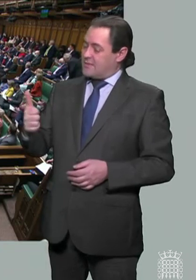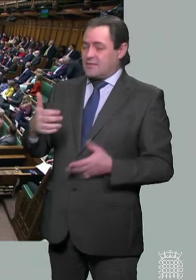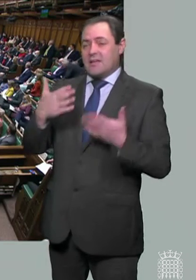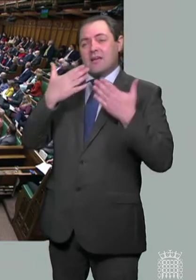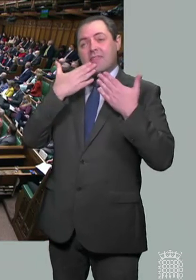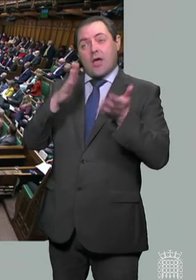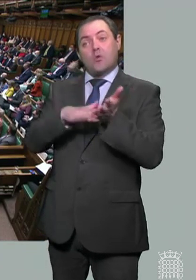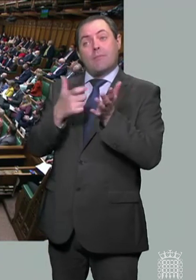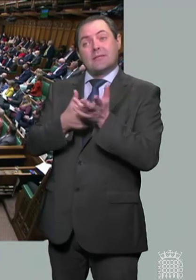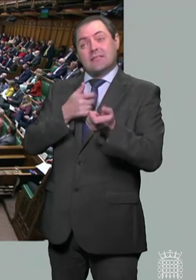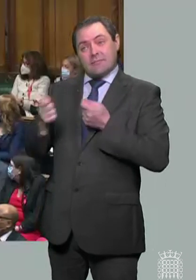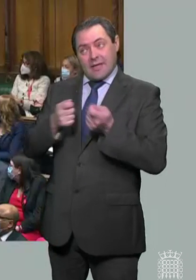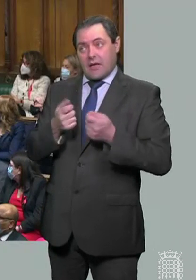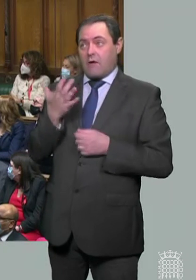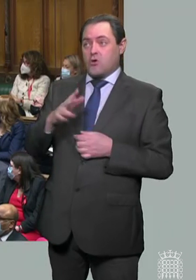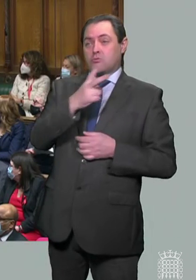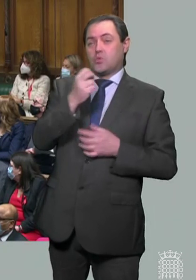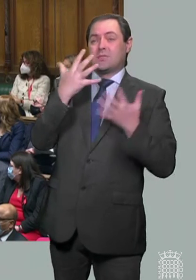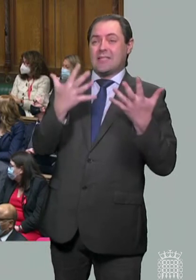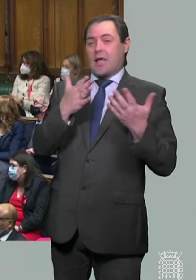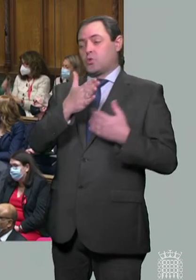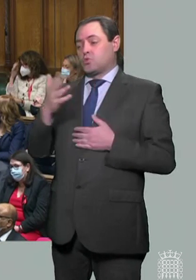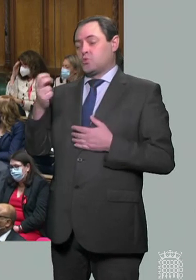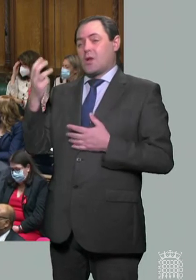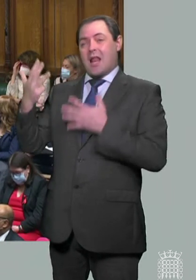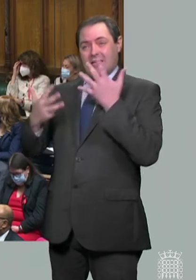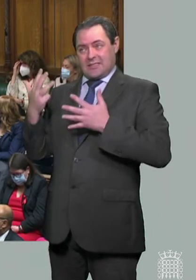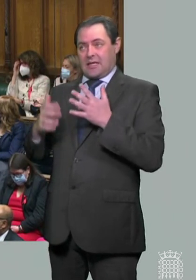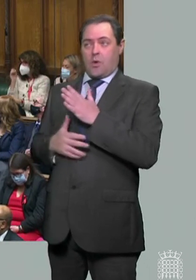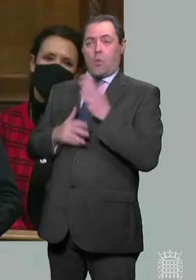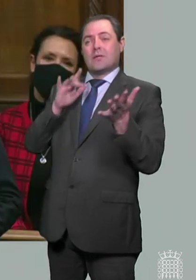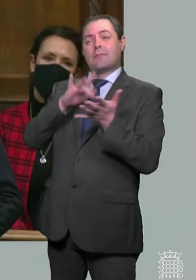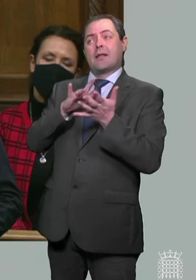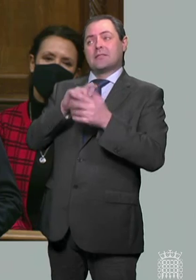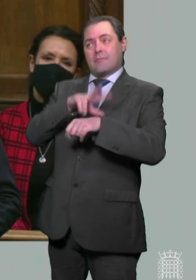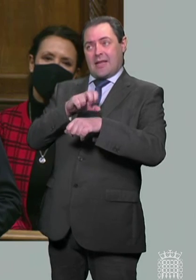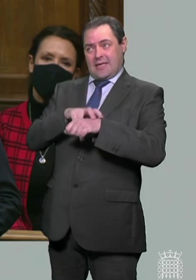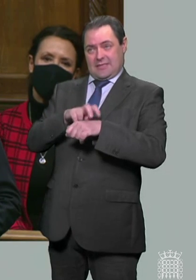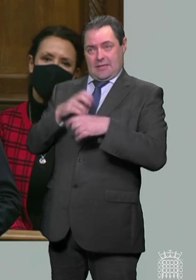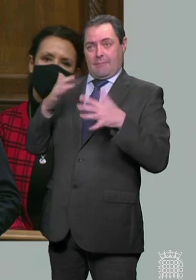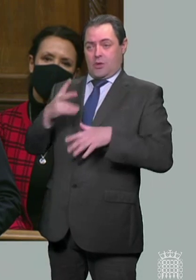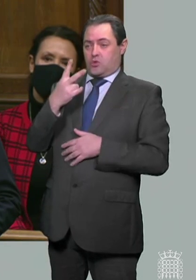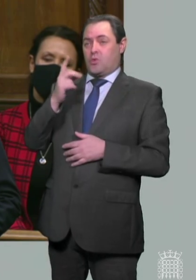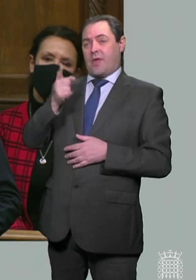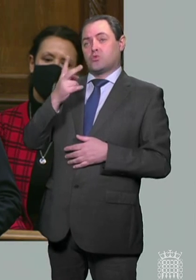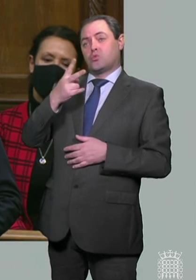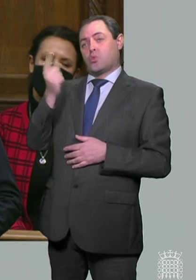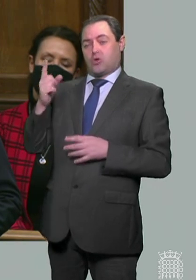Between 2010 and 2019, West Midlands police lost 2,221 officers.